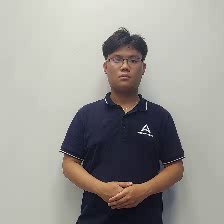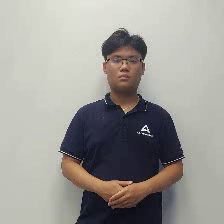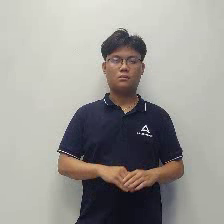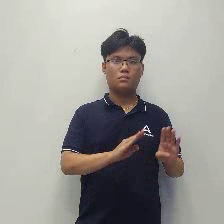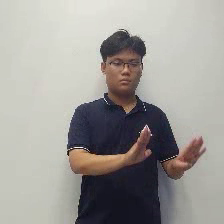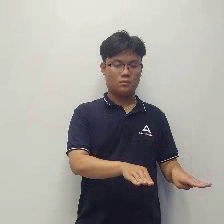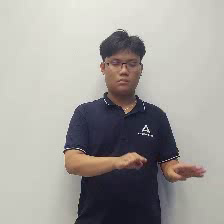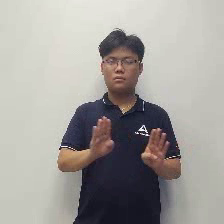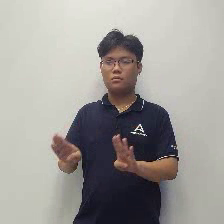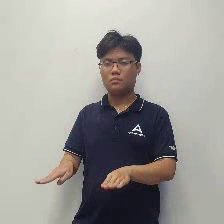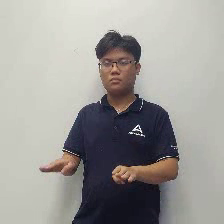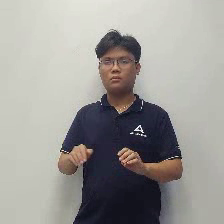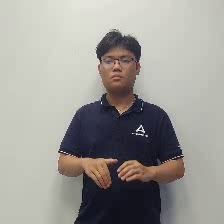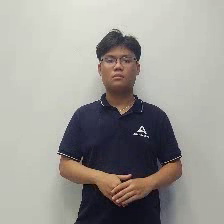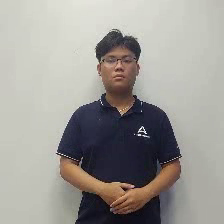Chậm lại